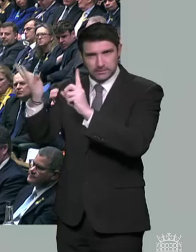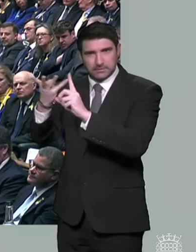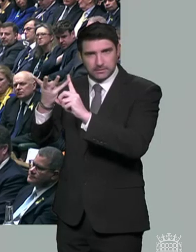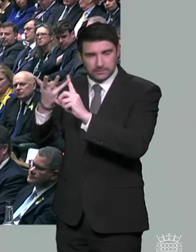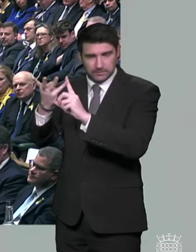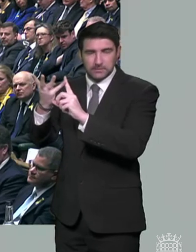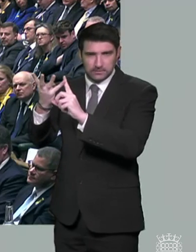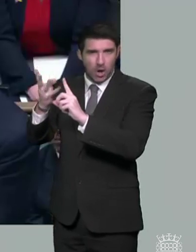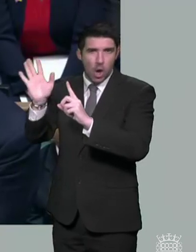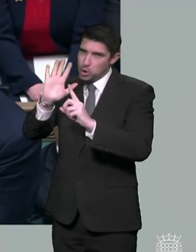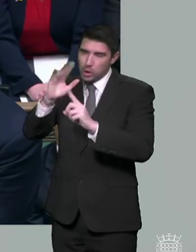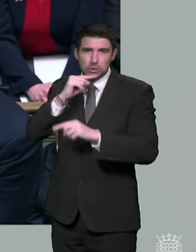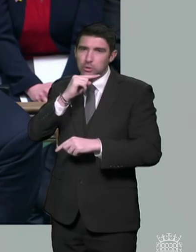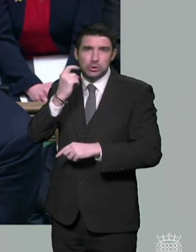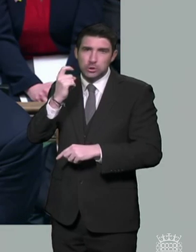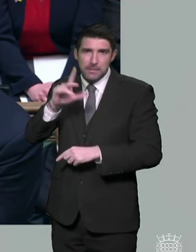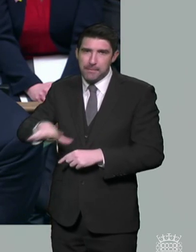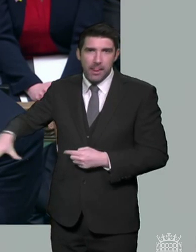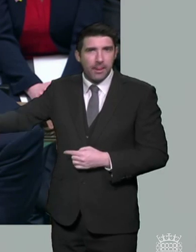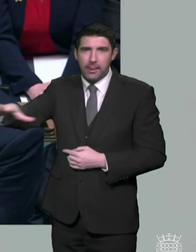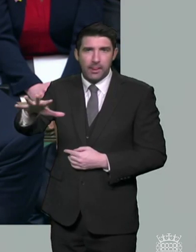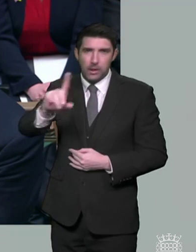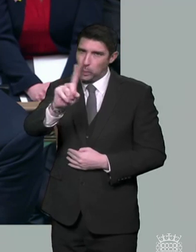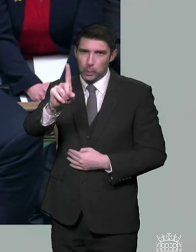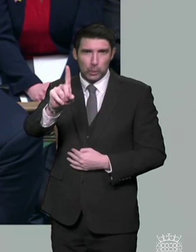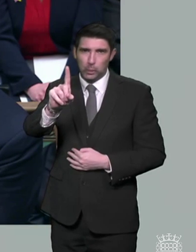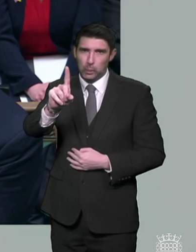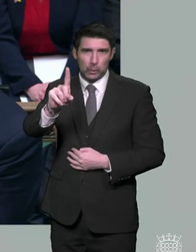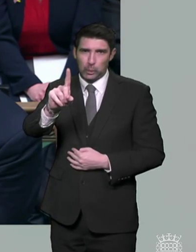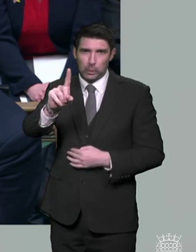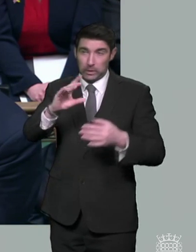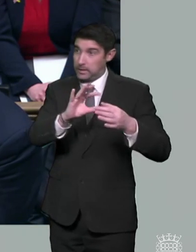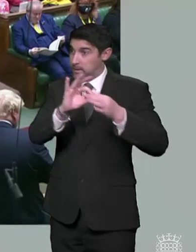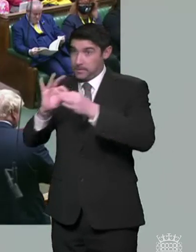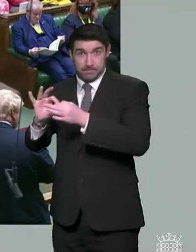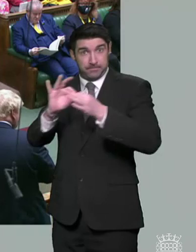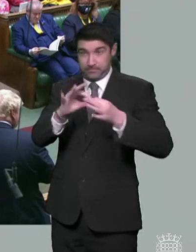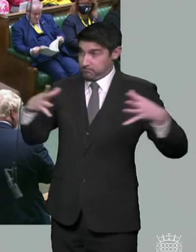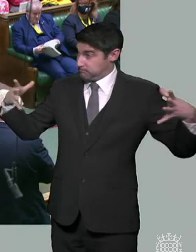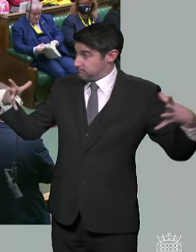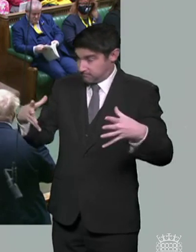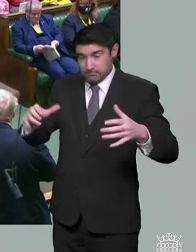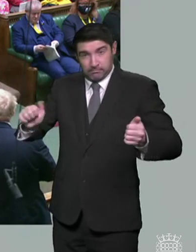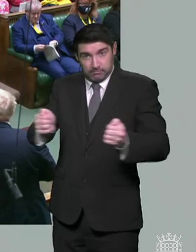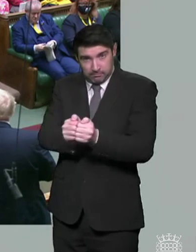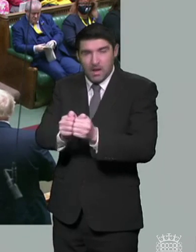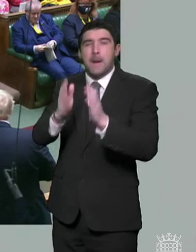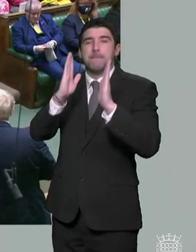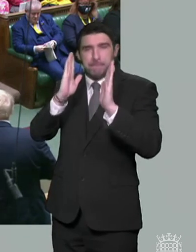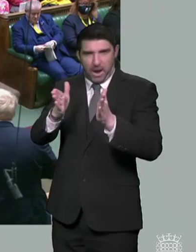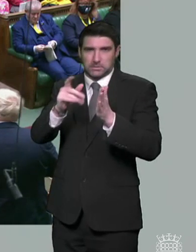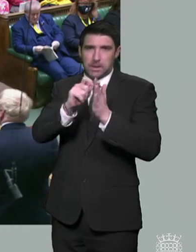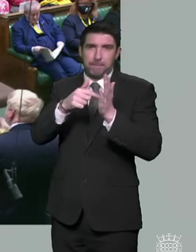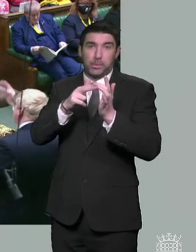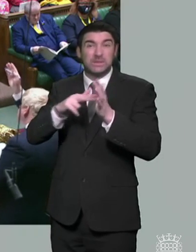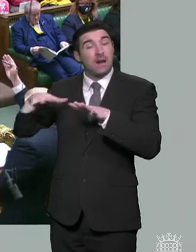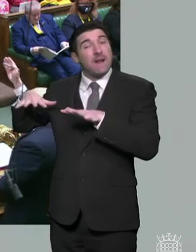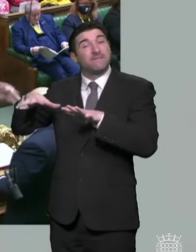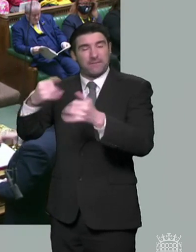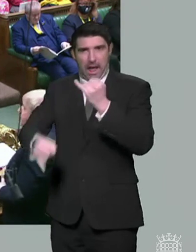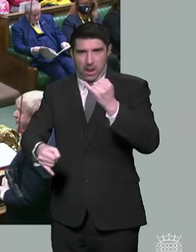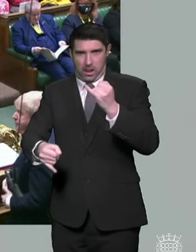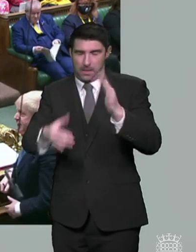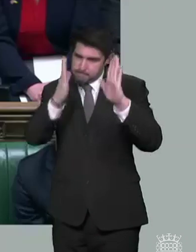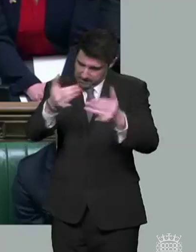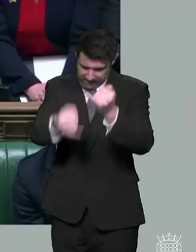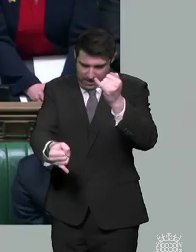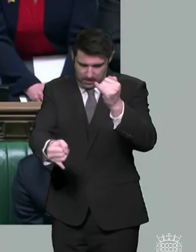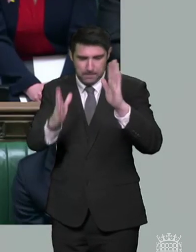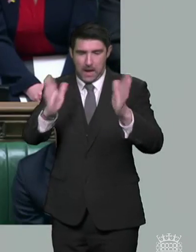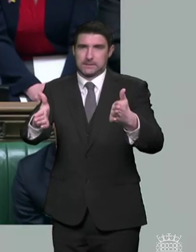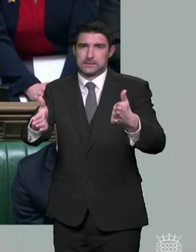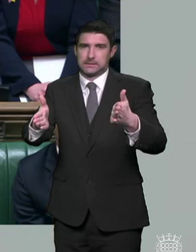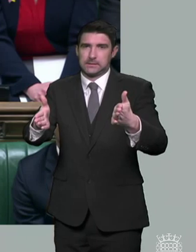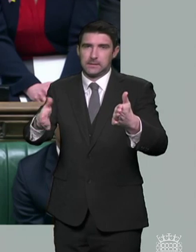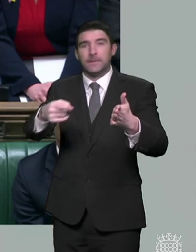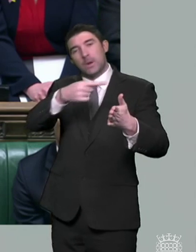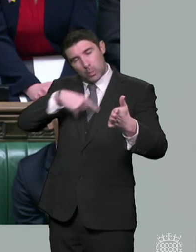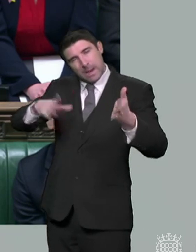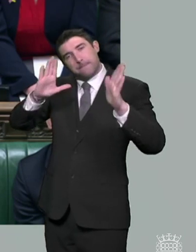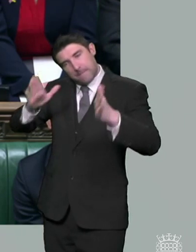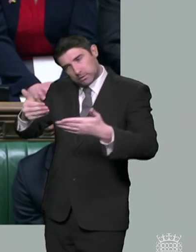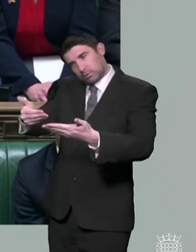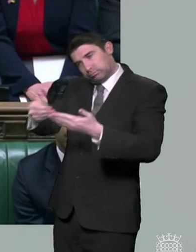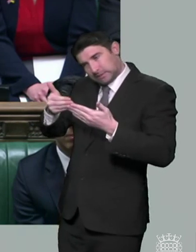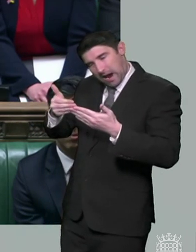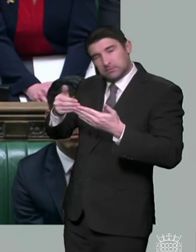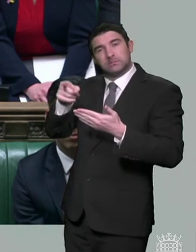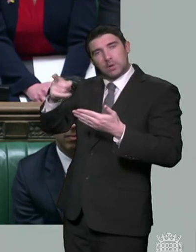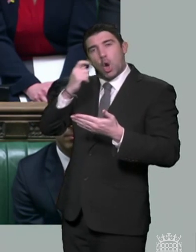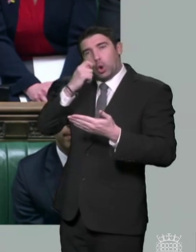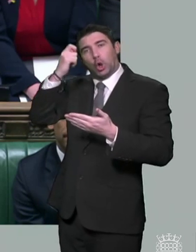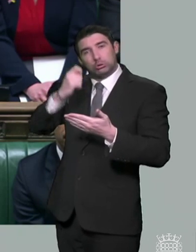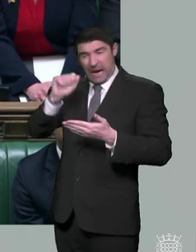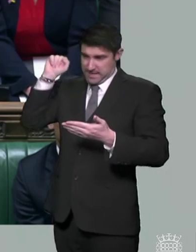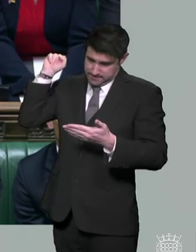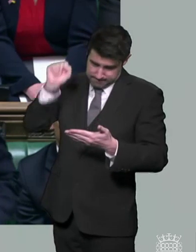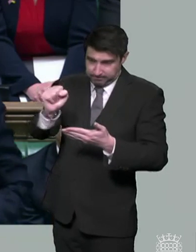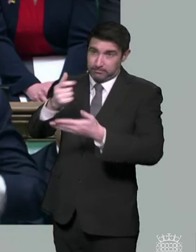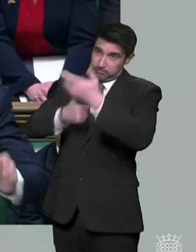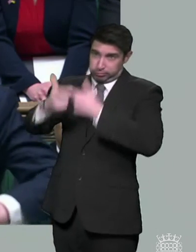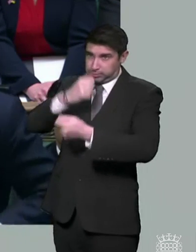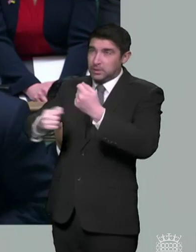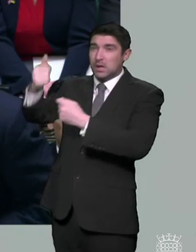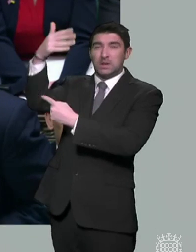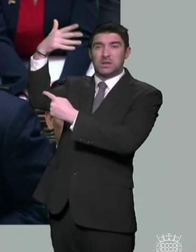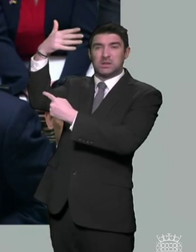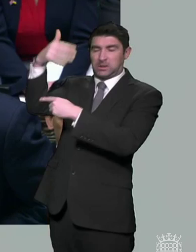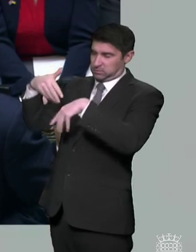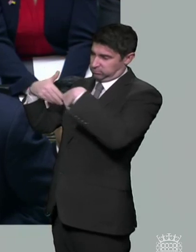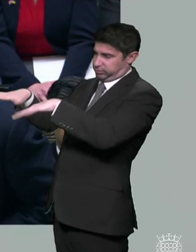I am glad that those on the Opposition Benches are as resolved as we are that Putin must fail in his venture and that we must ensure that we protect a sovereign, free and independent Ukraine.